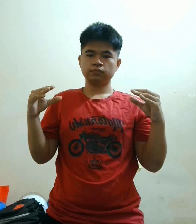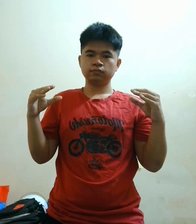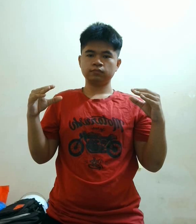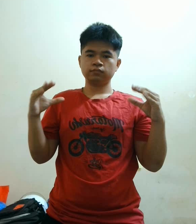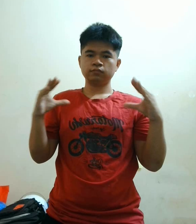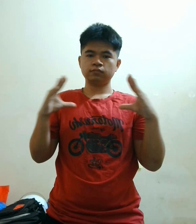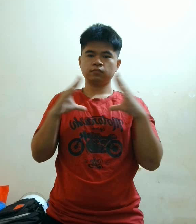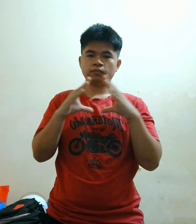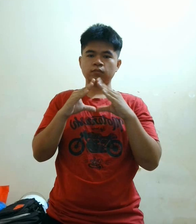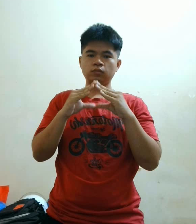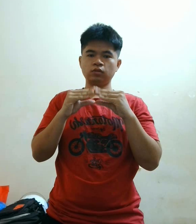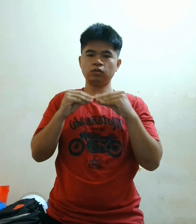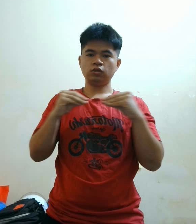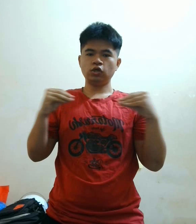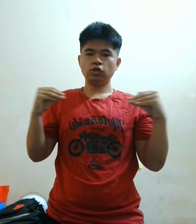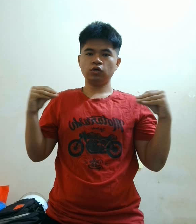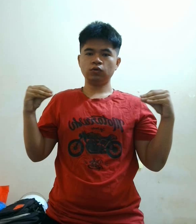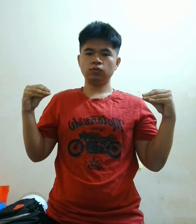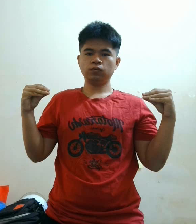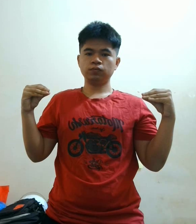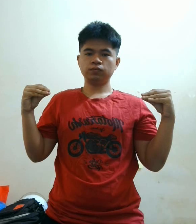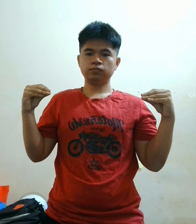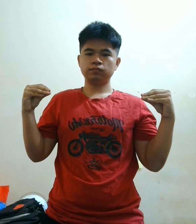nhieu